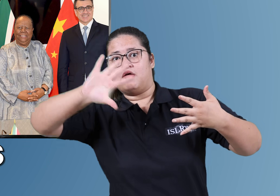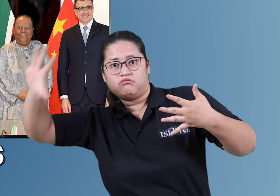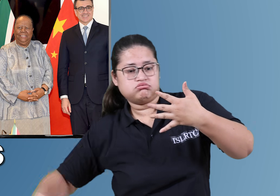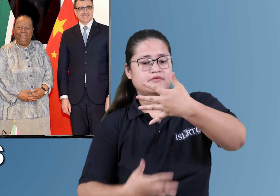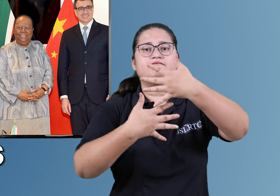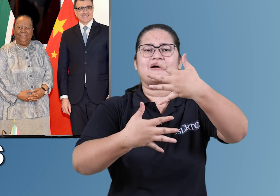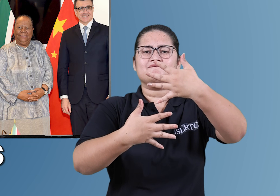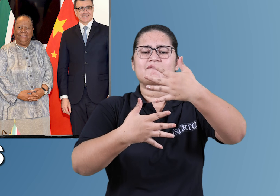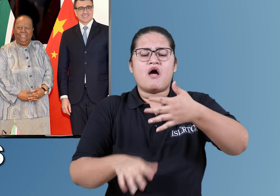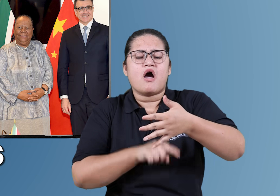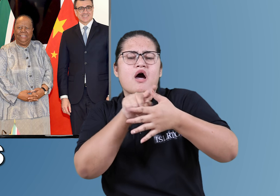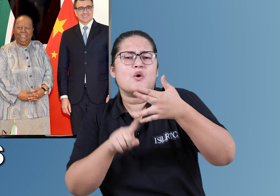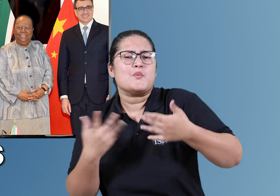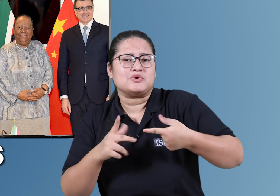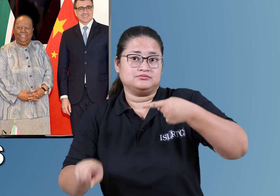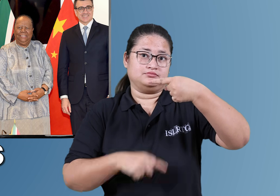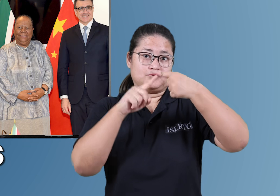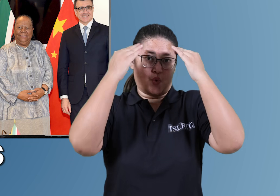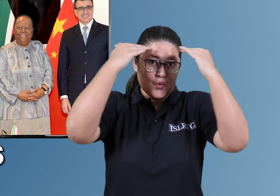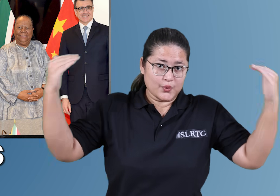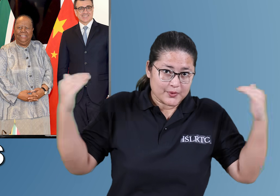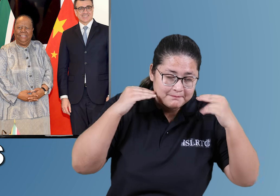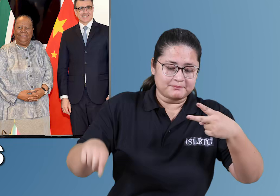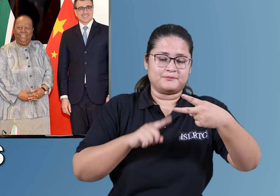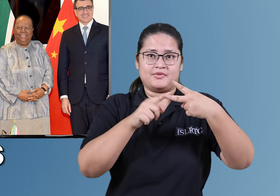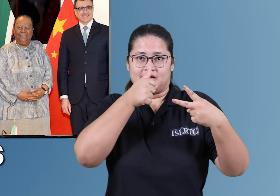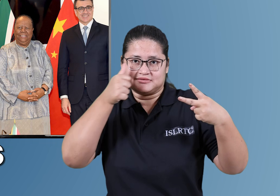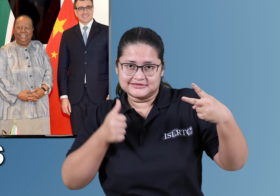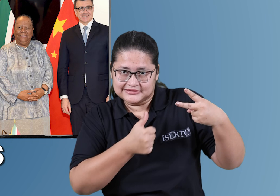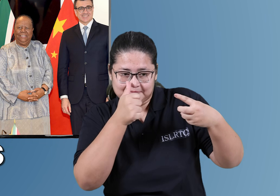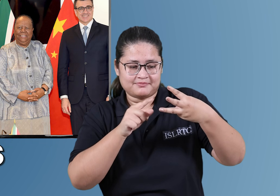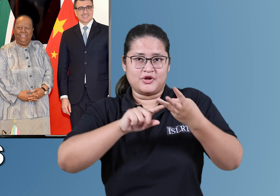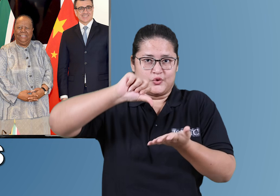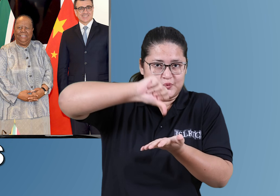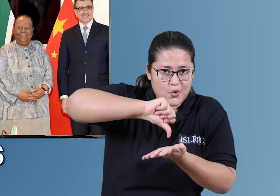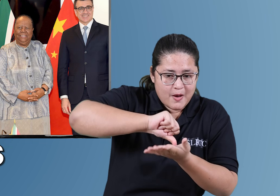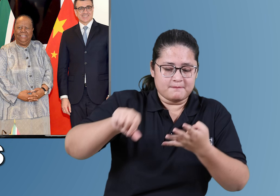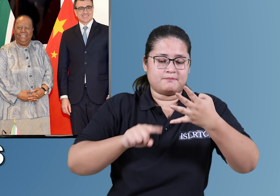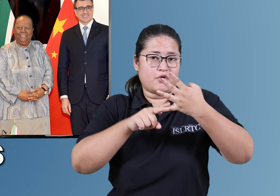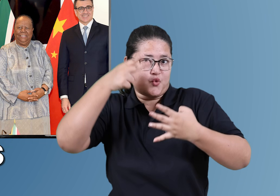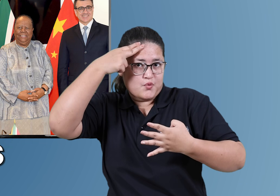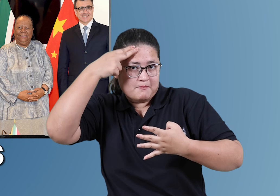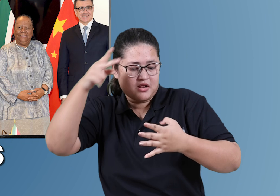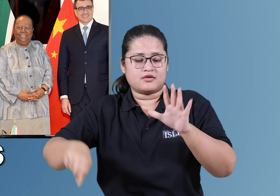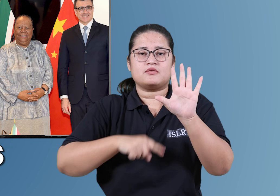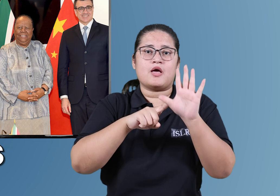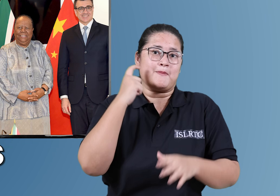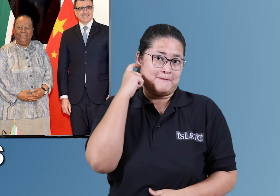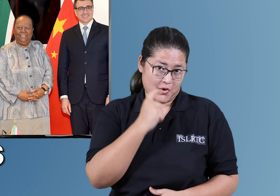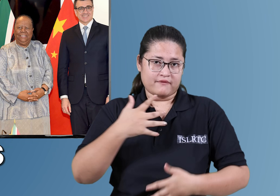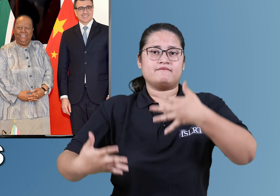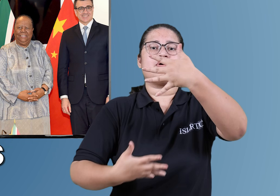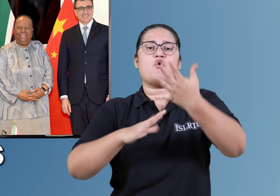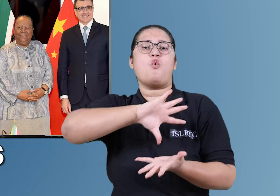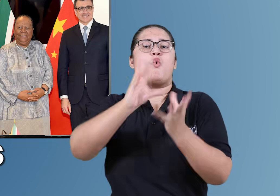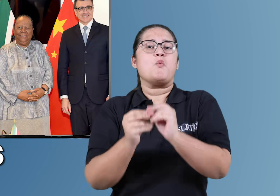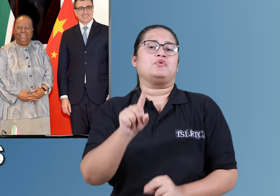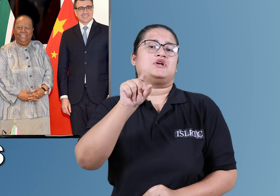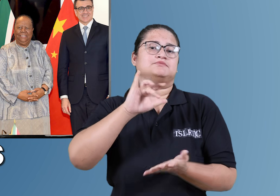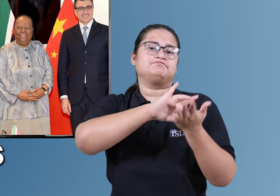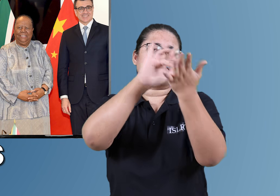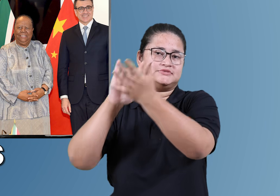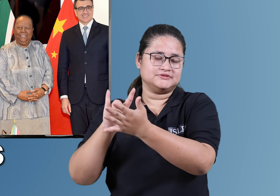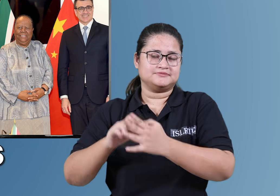Iran, Saudi Arabia and the United Arab Emirates were welcomed into the group, increasing the total number of member countries to ten.